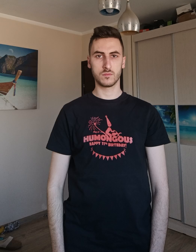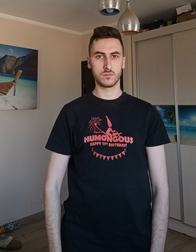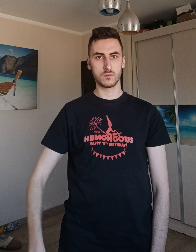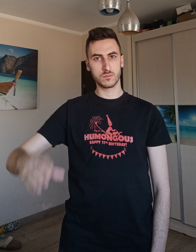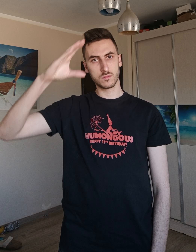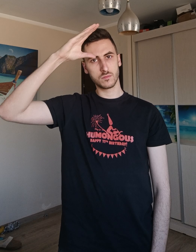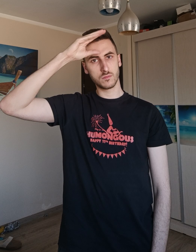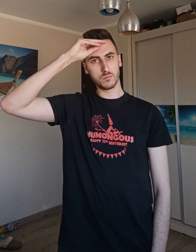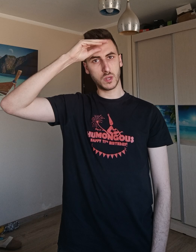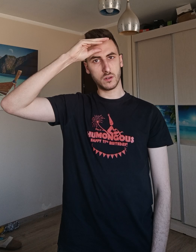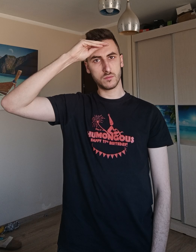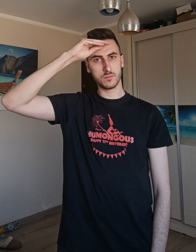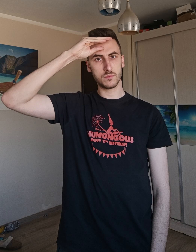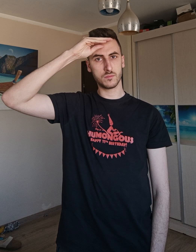בן